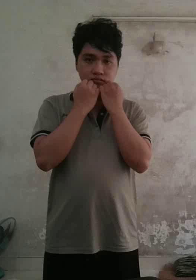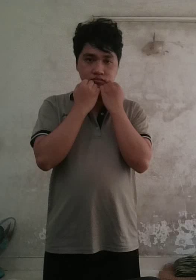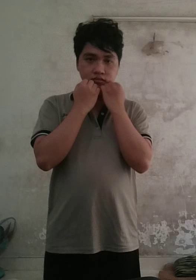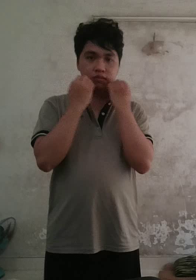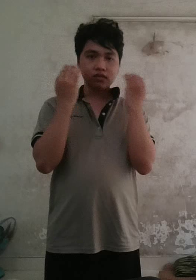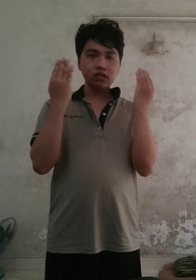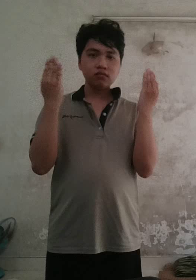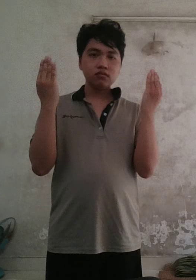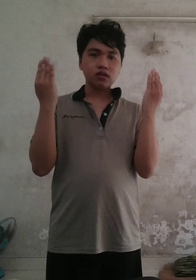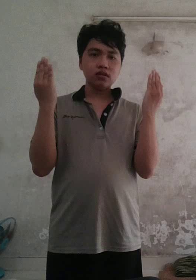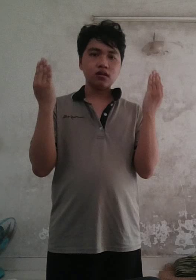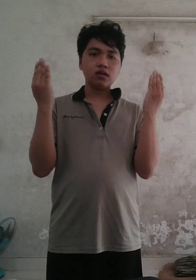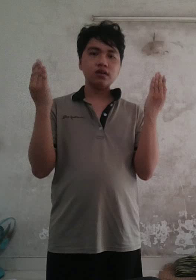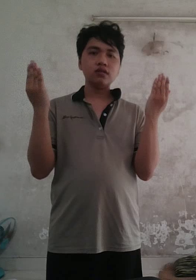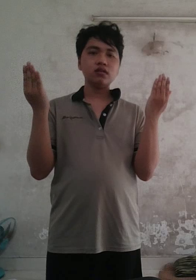cam on